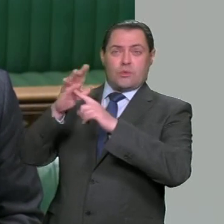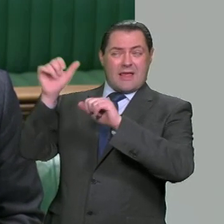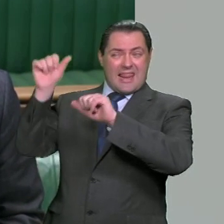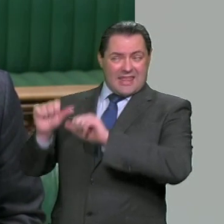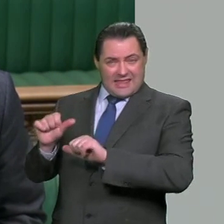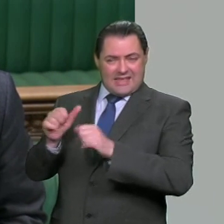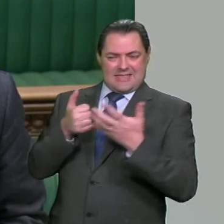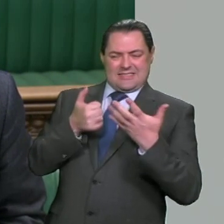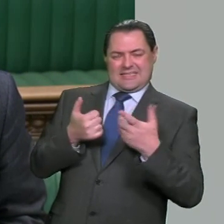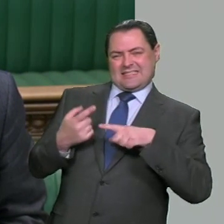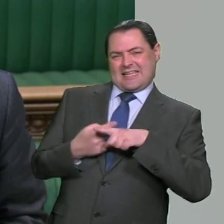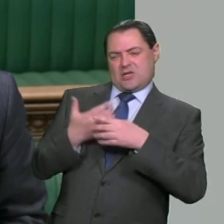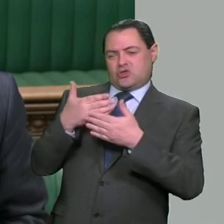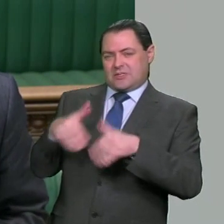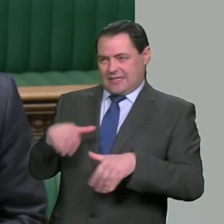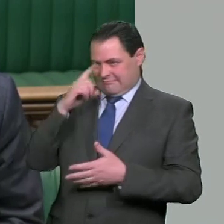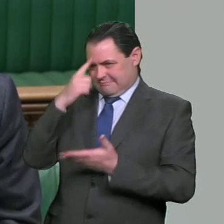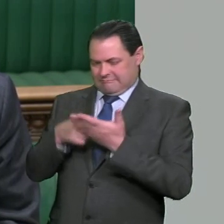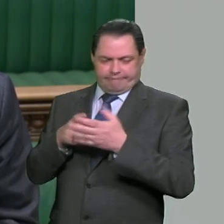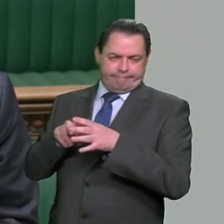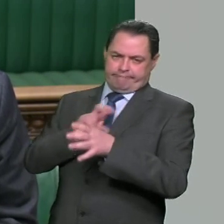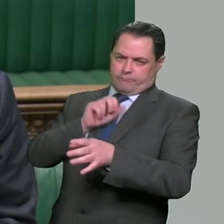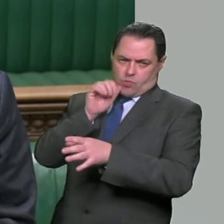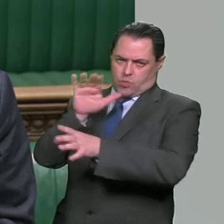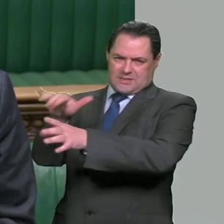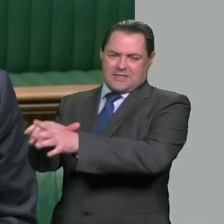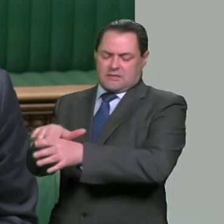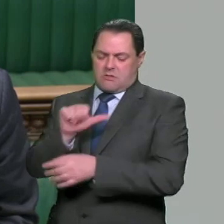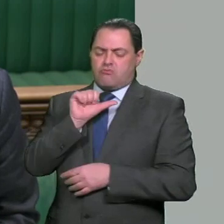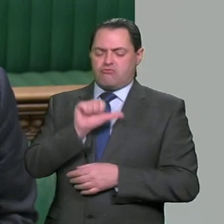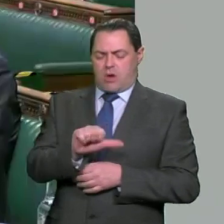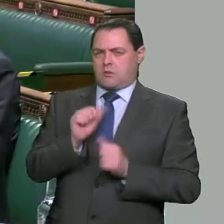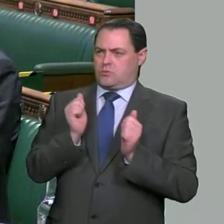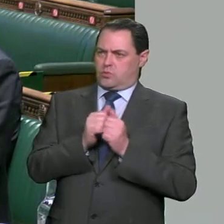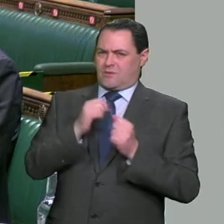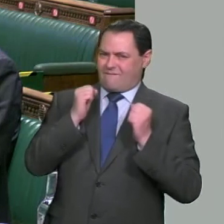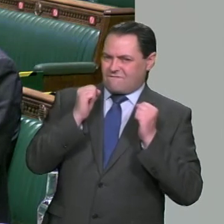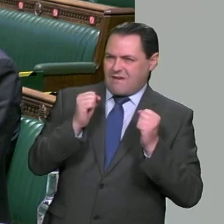The announcement was the right result for football fans, for clubs and for communities across the country.